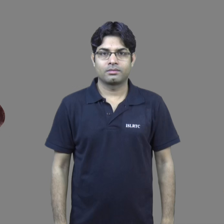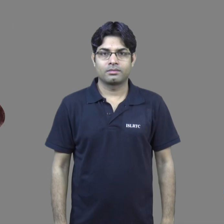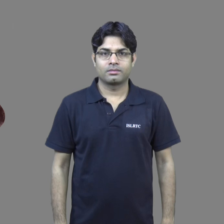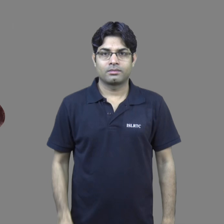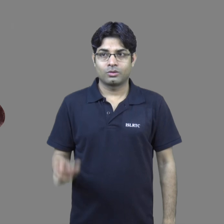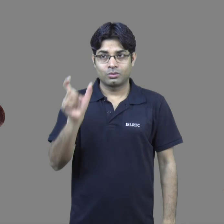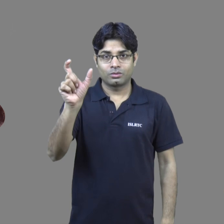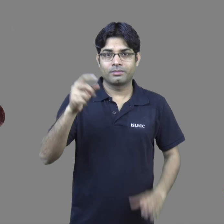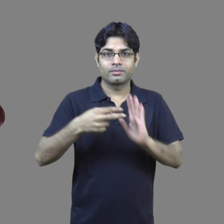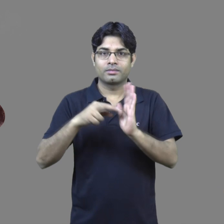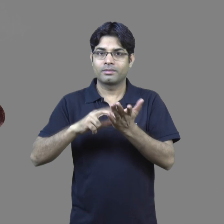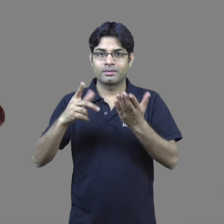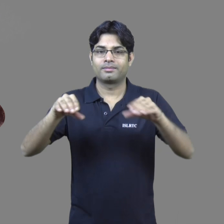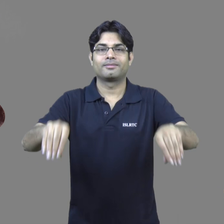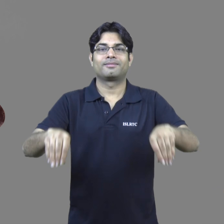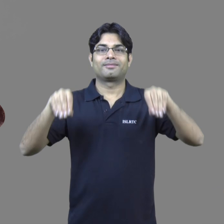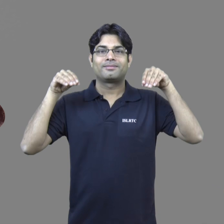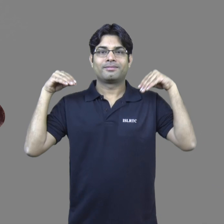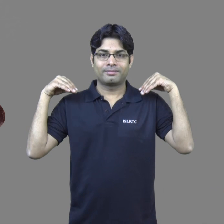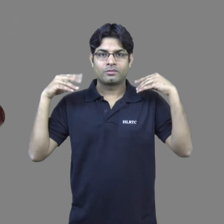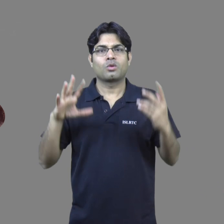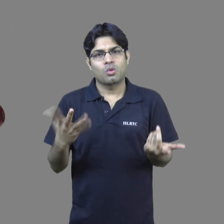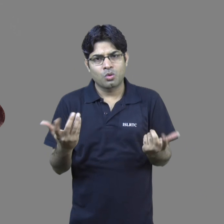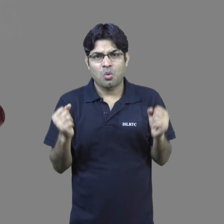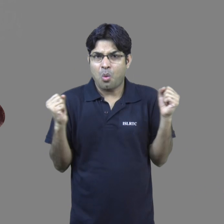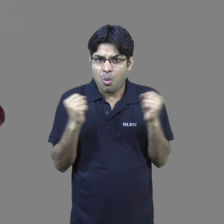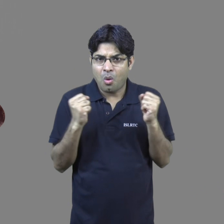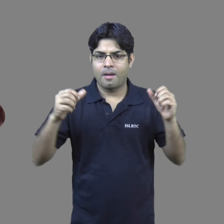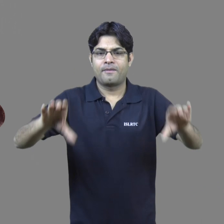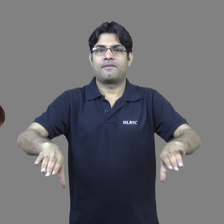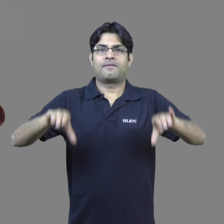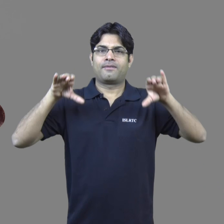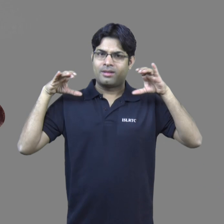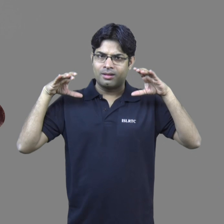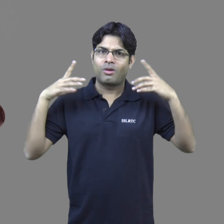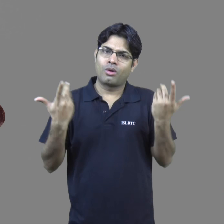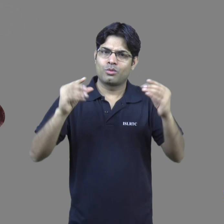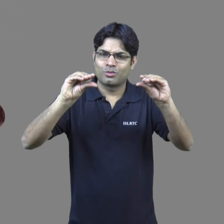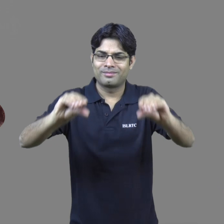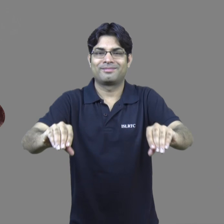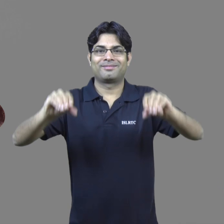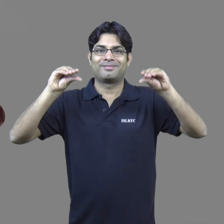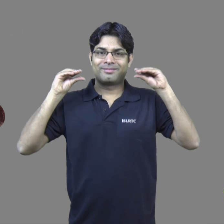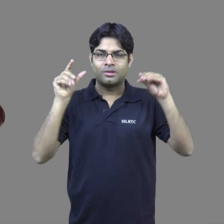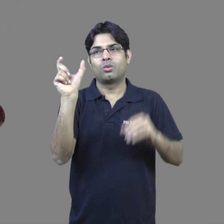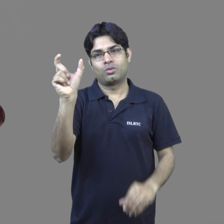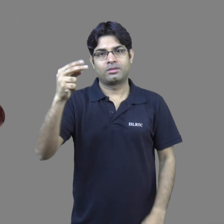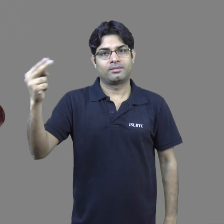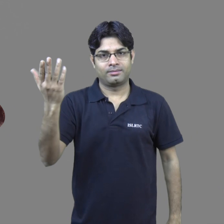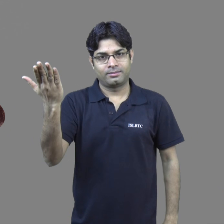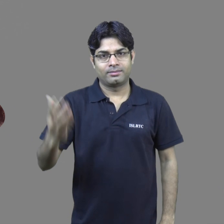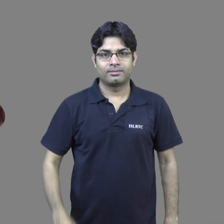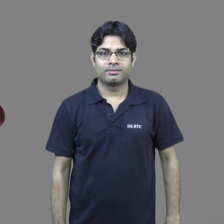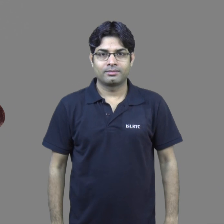Blanket